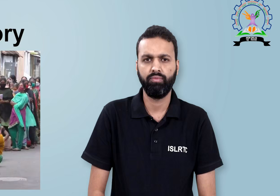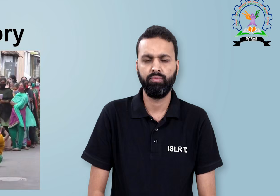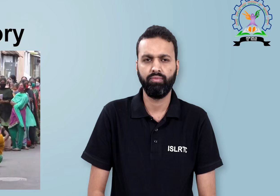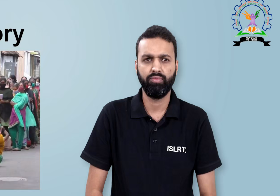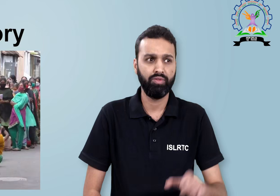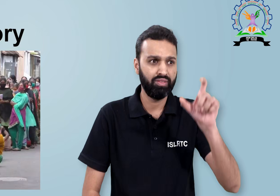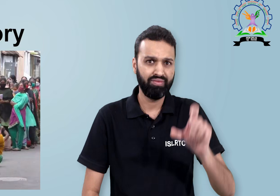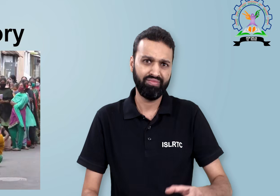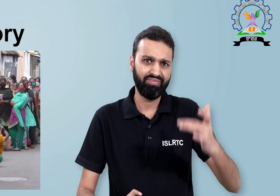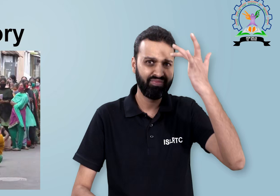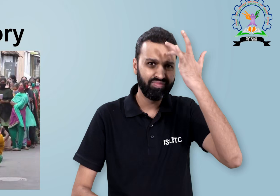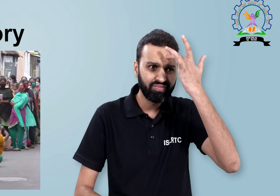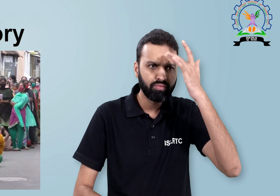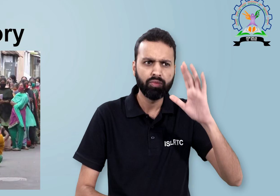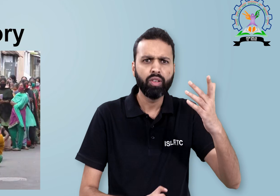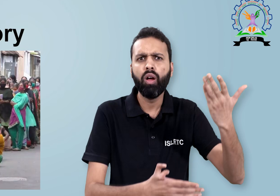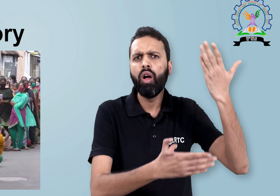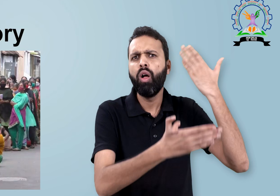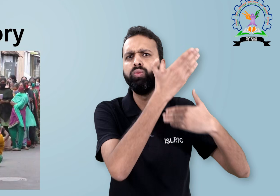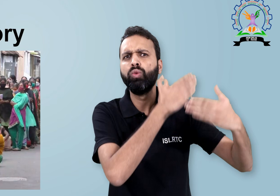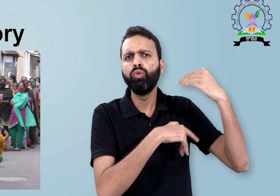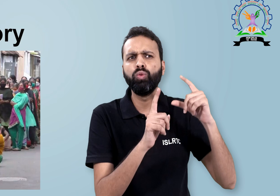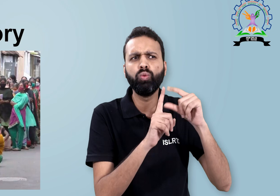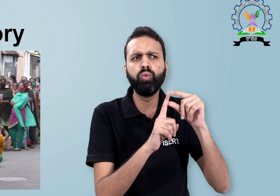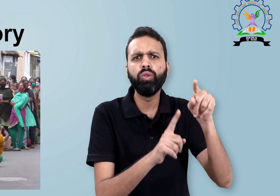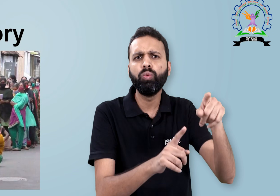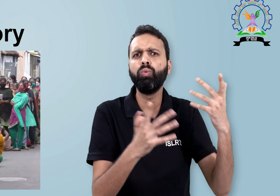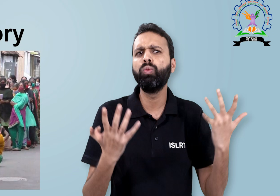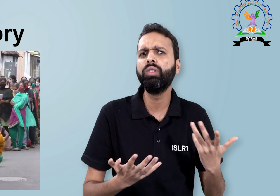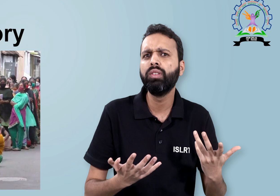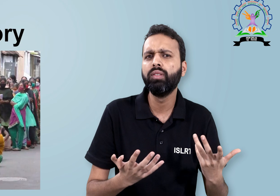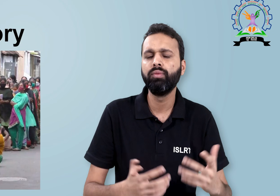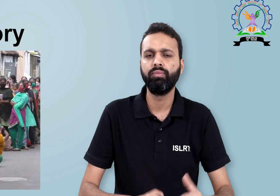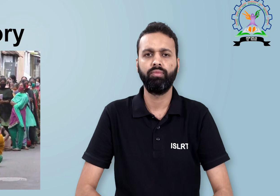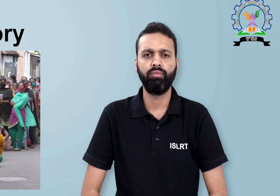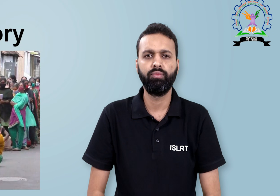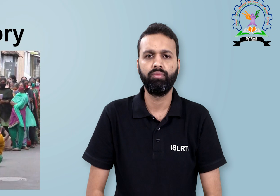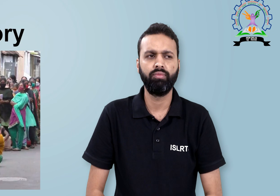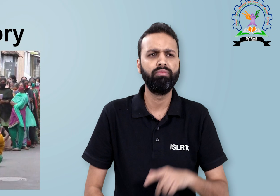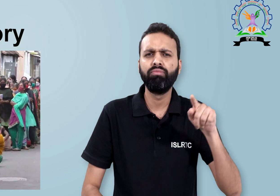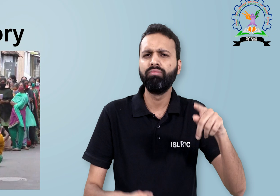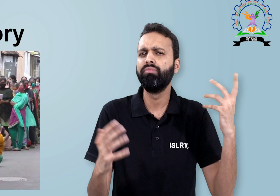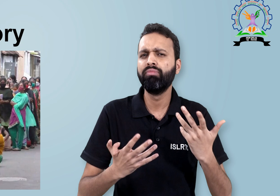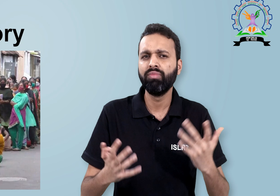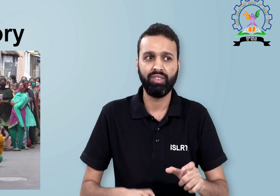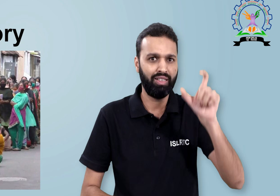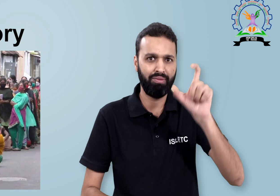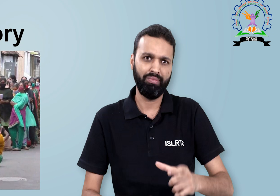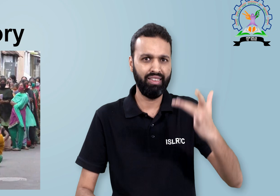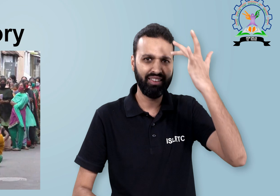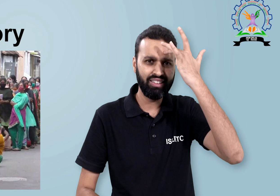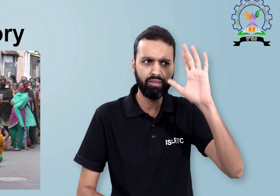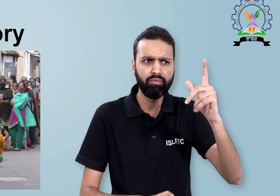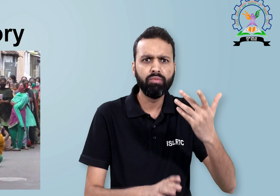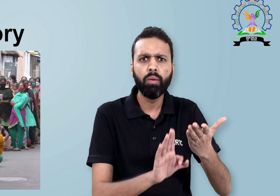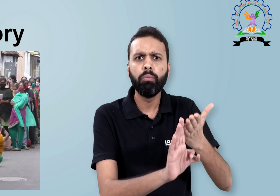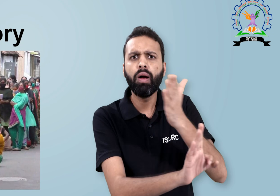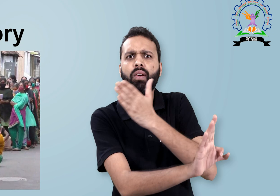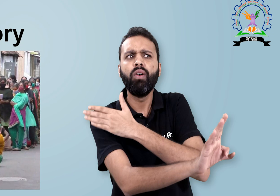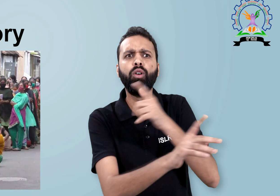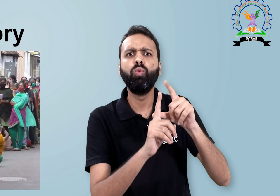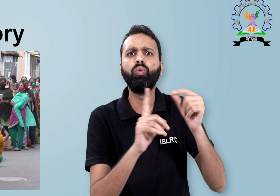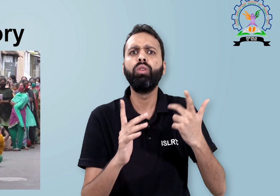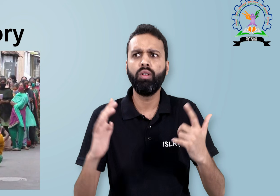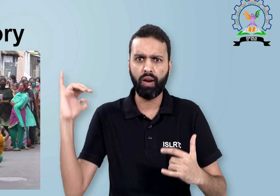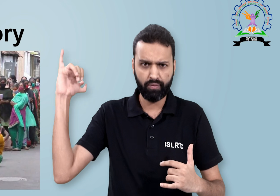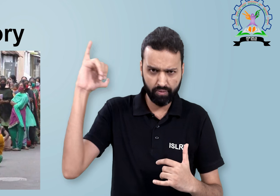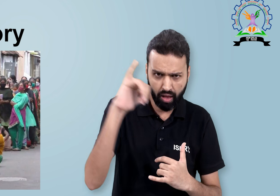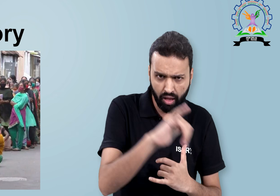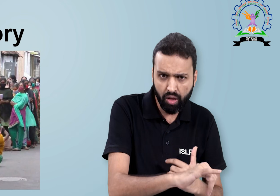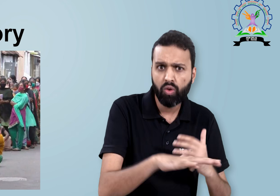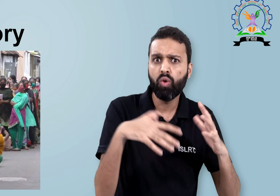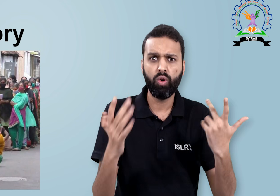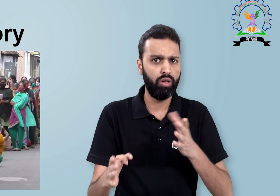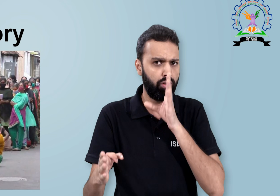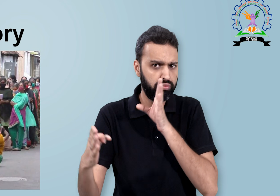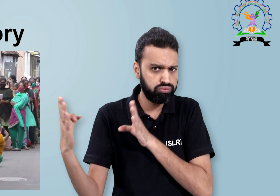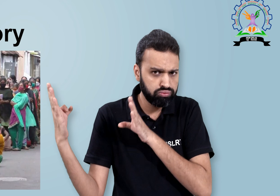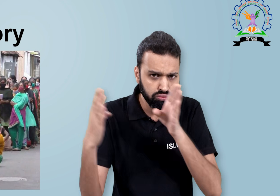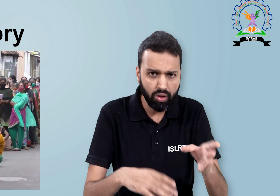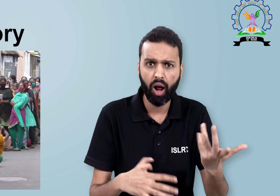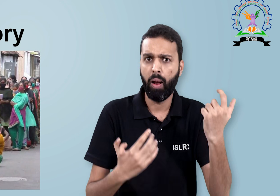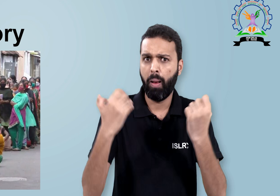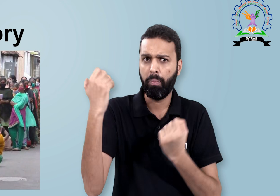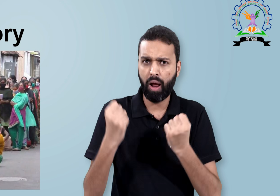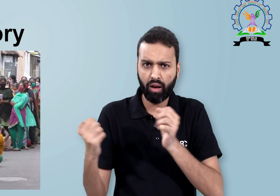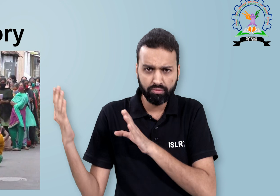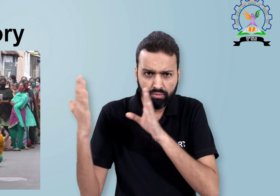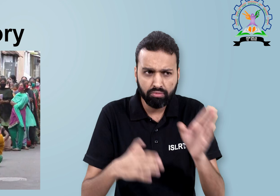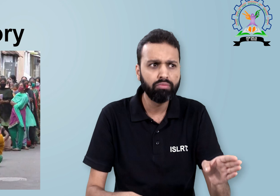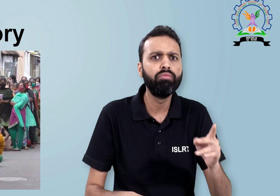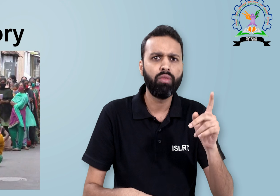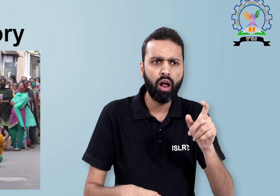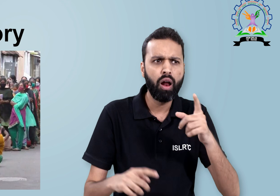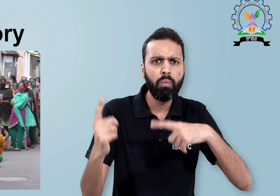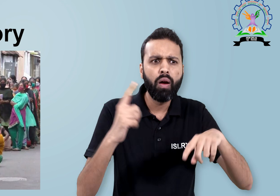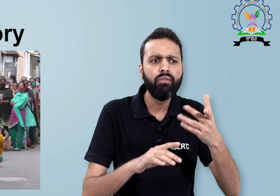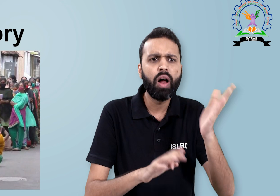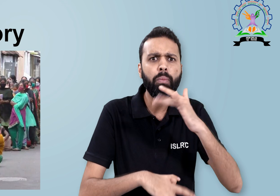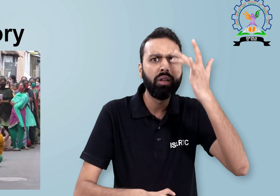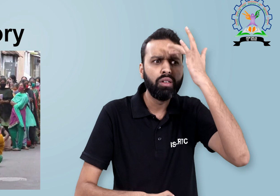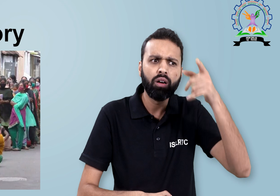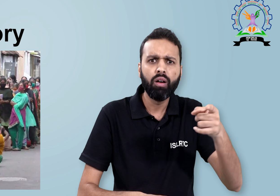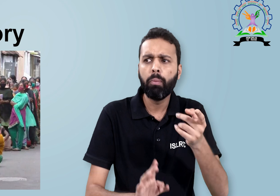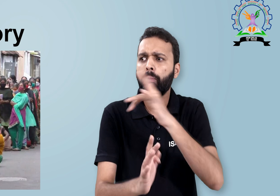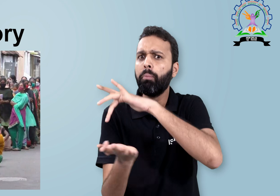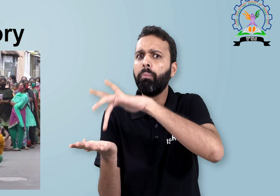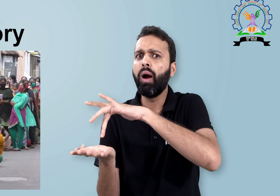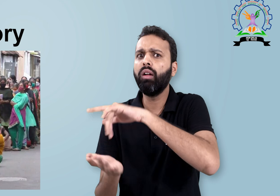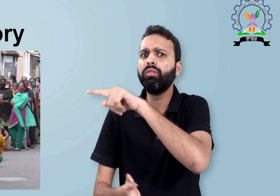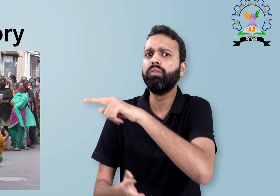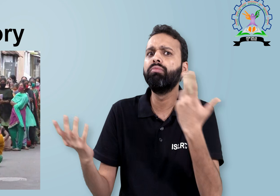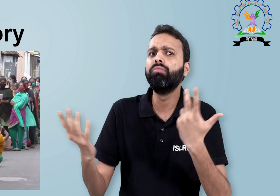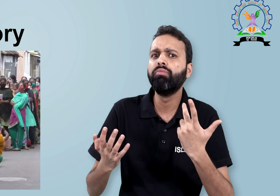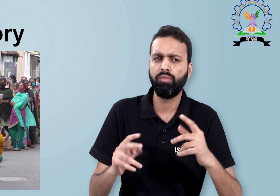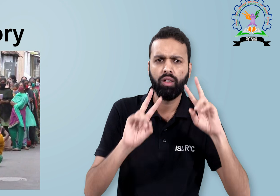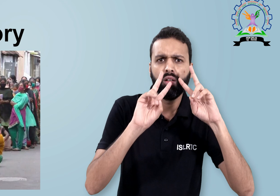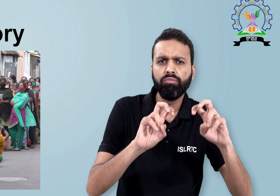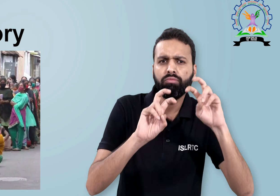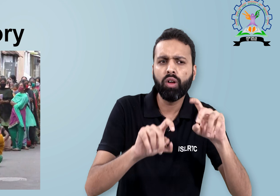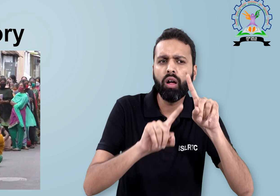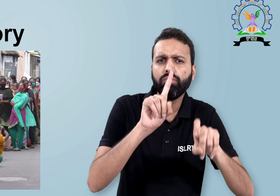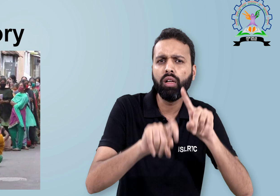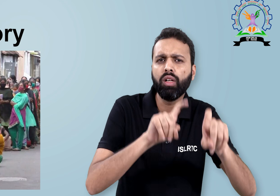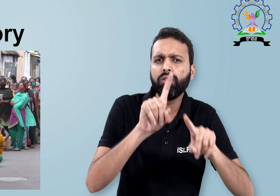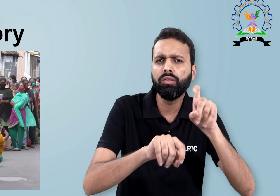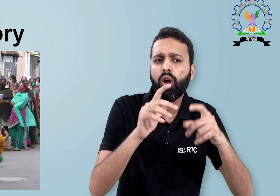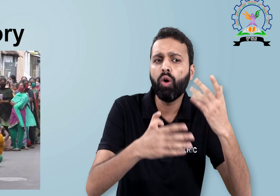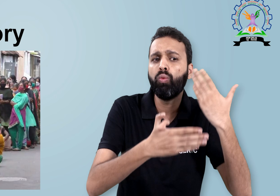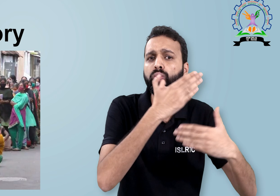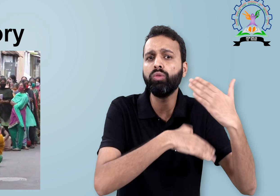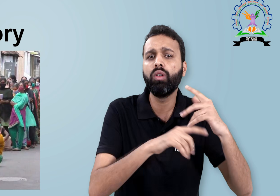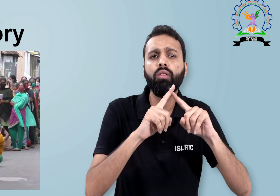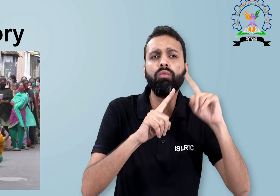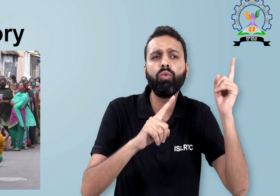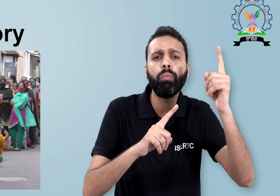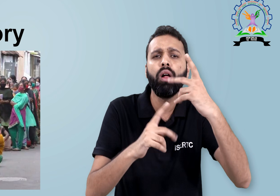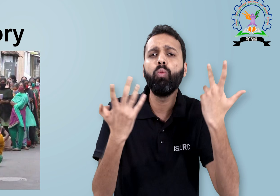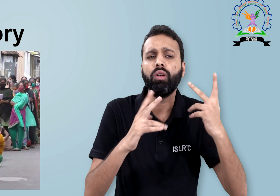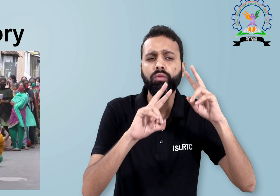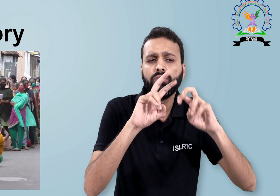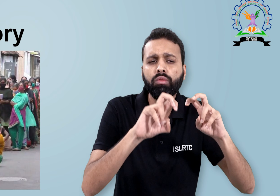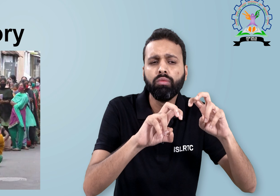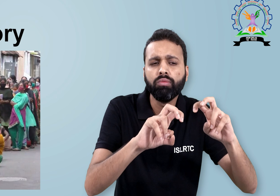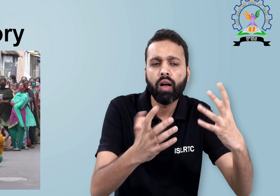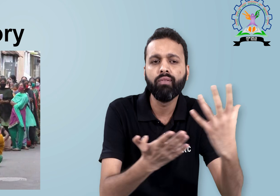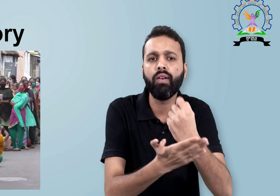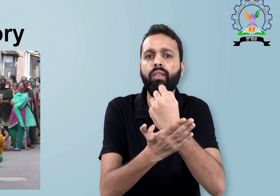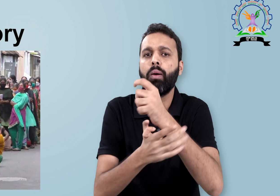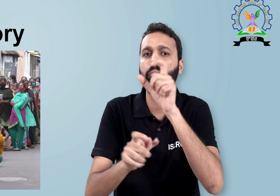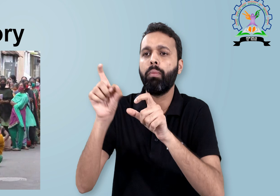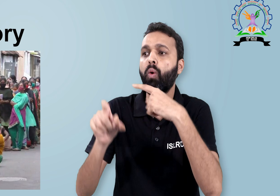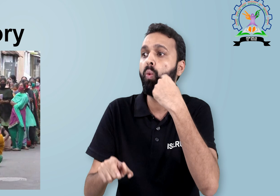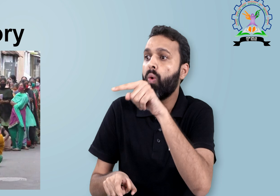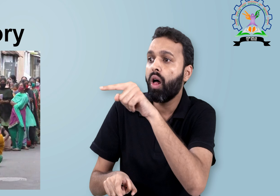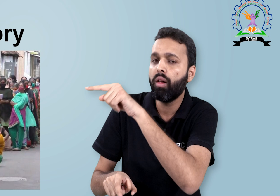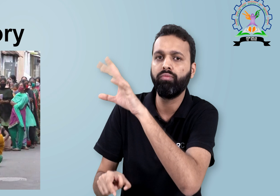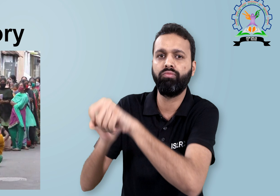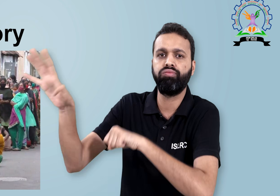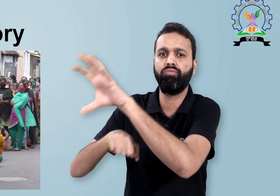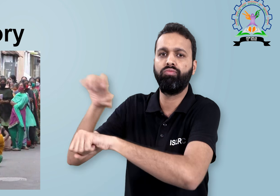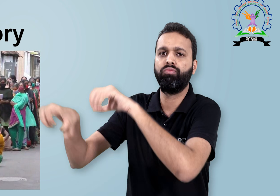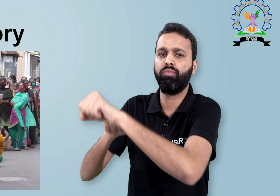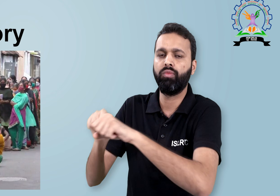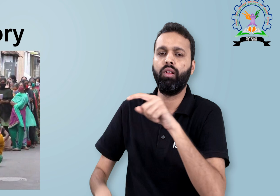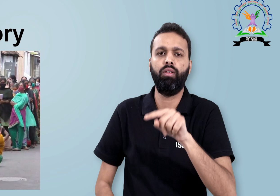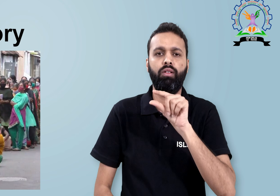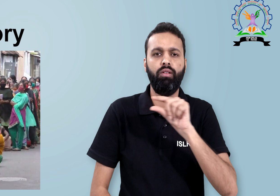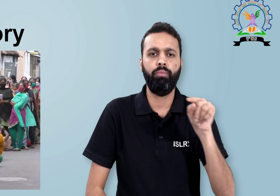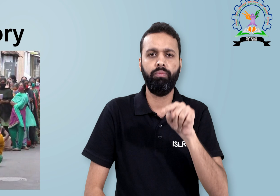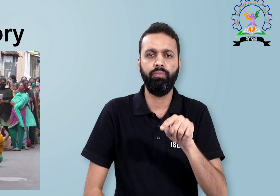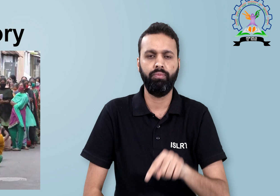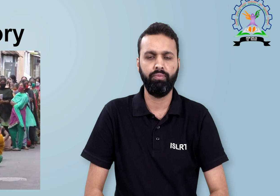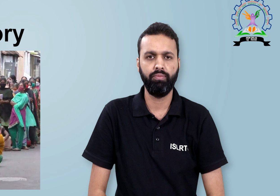Travel History In medical terms, travel history is a record of a patient's recent travel locations and activities.